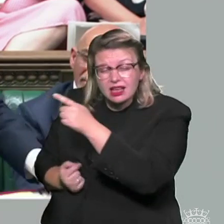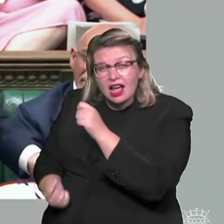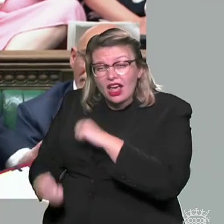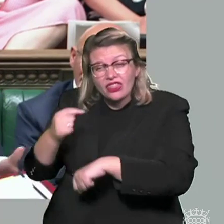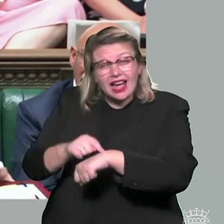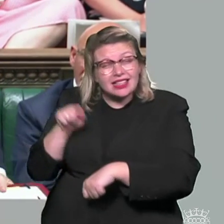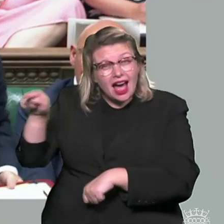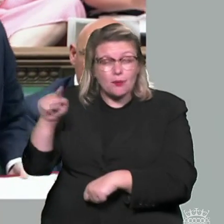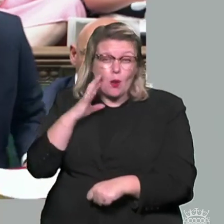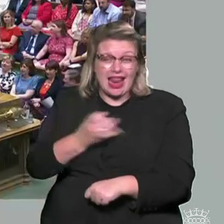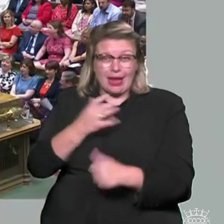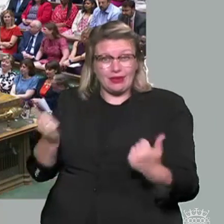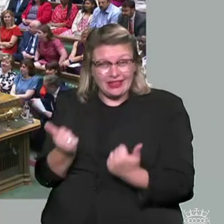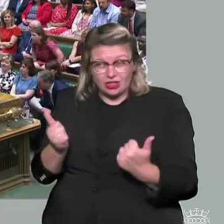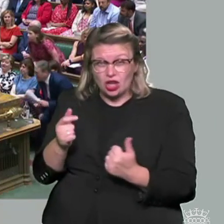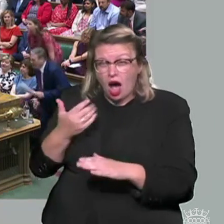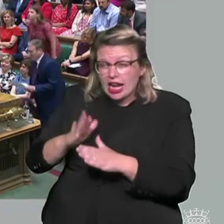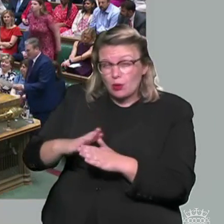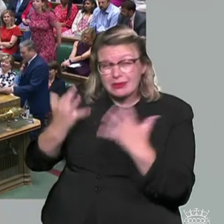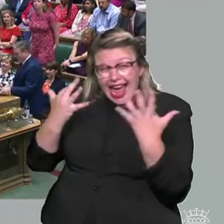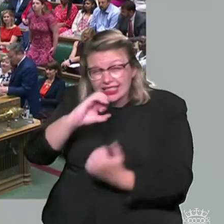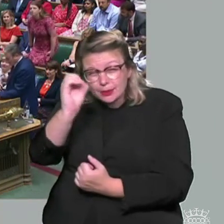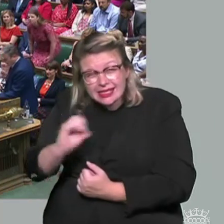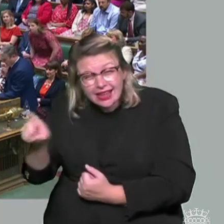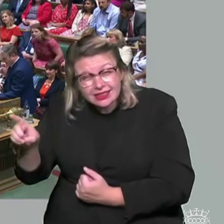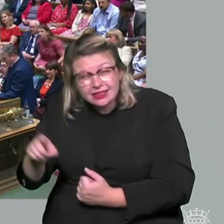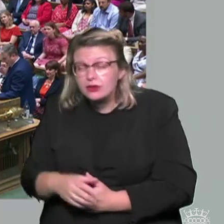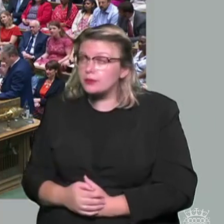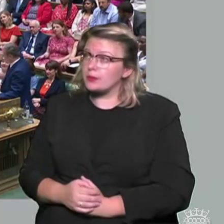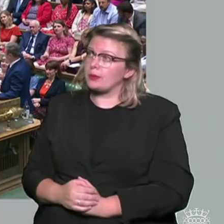That is the difference between them and us.